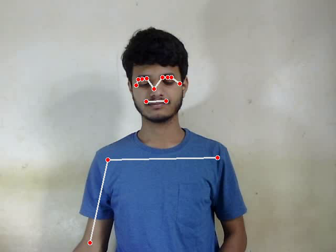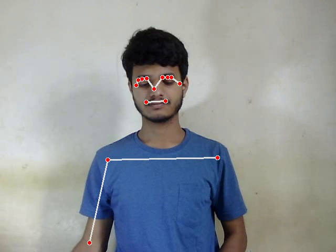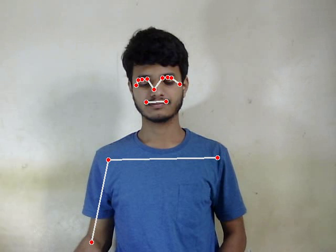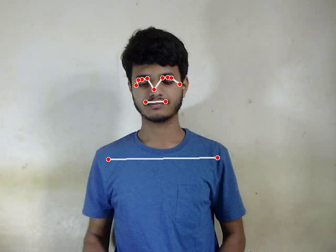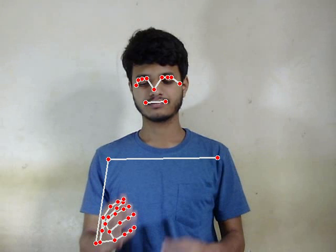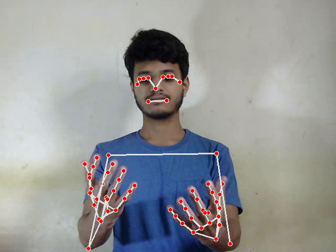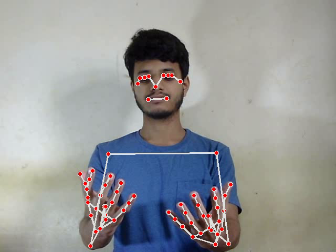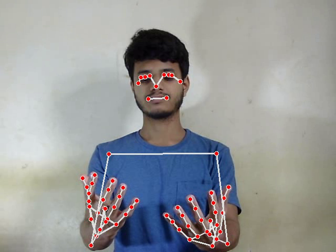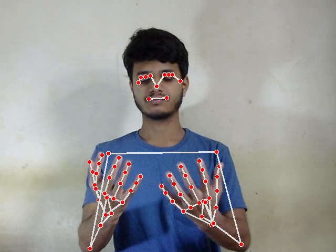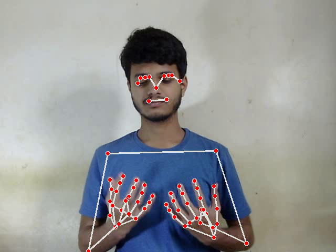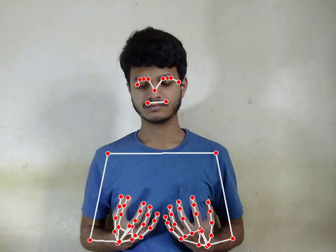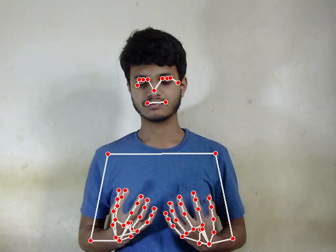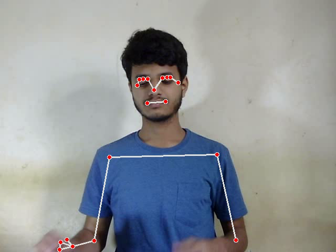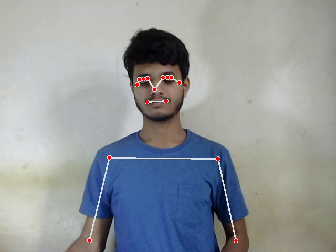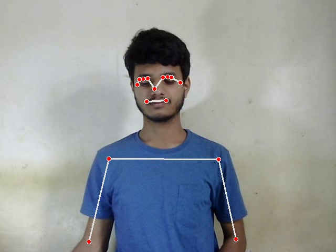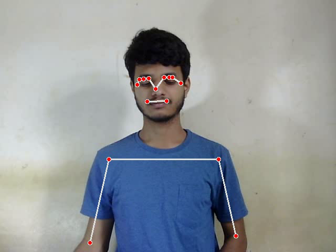want